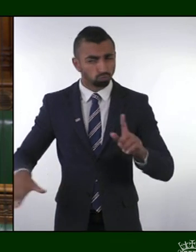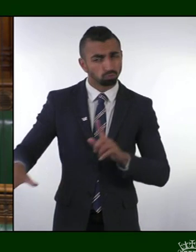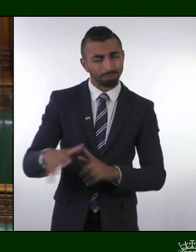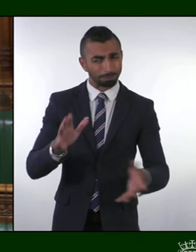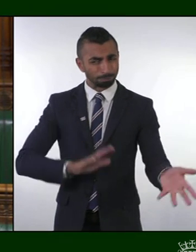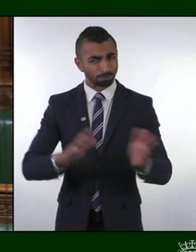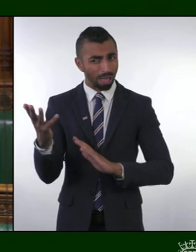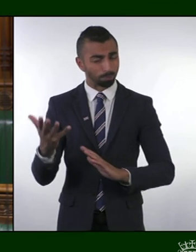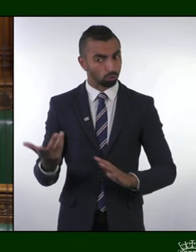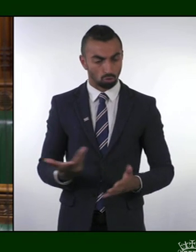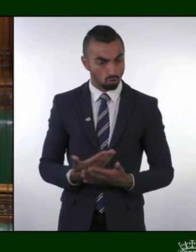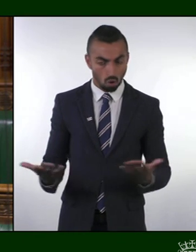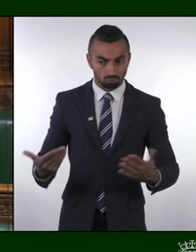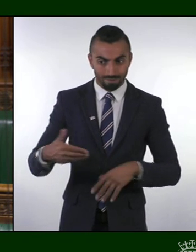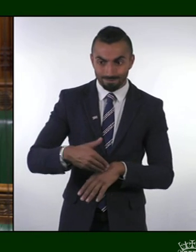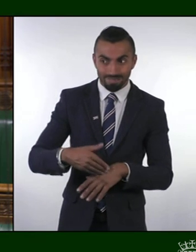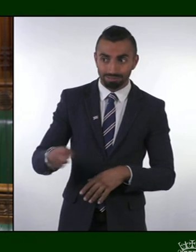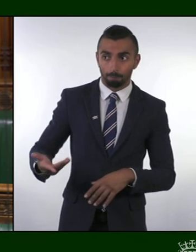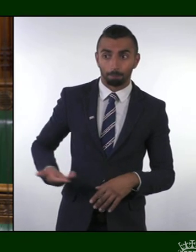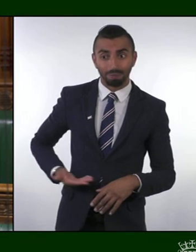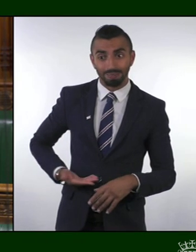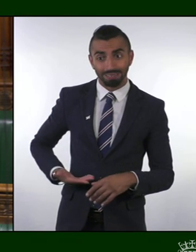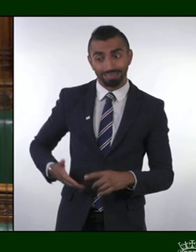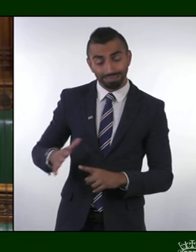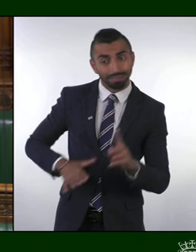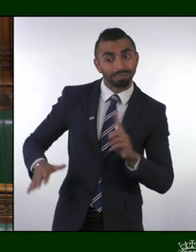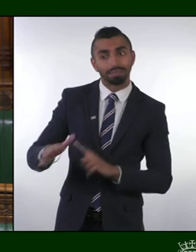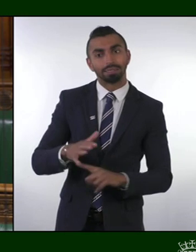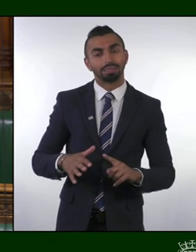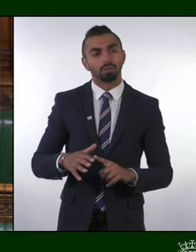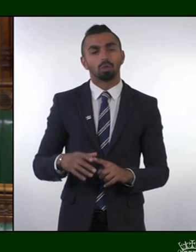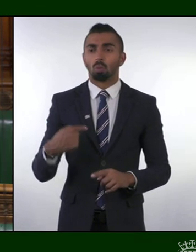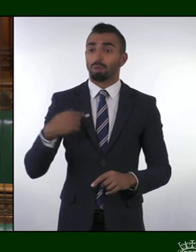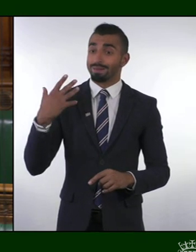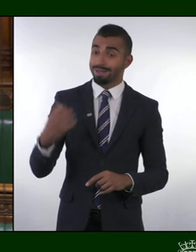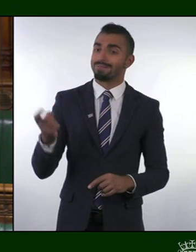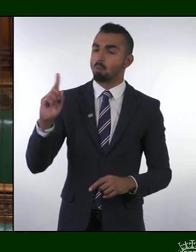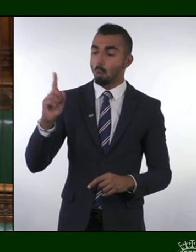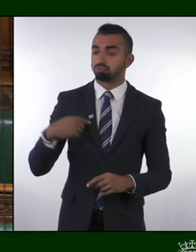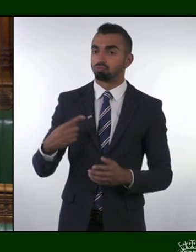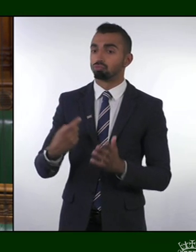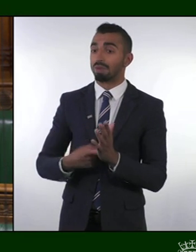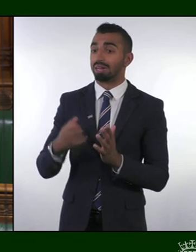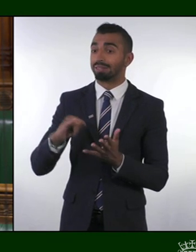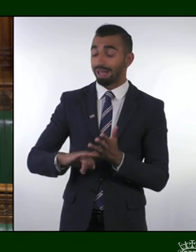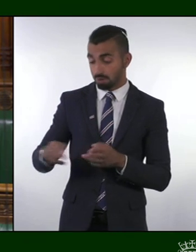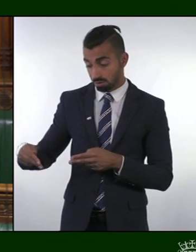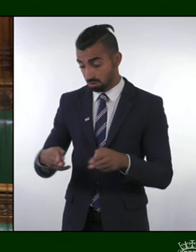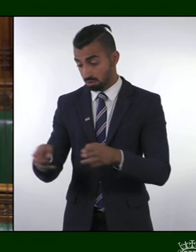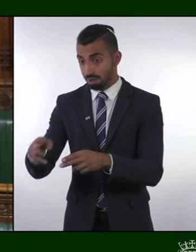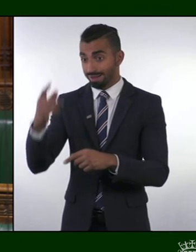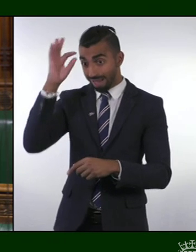The River Severn Partnership has been formed in conjunction with all the councils down the River Severn and the support of local MPs.